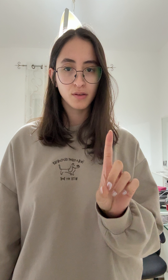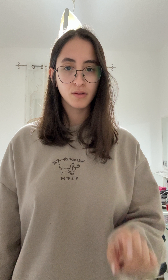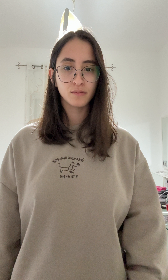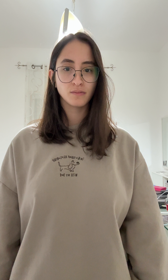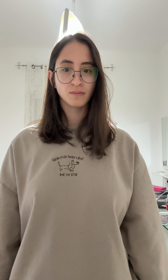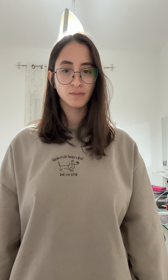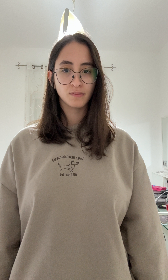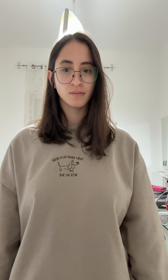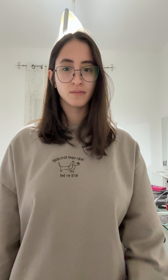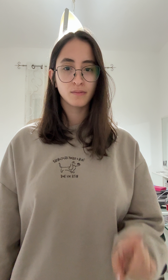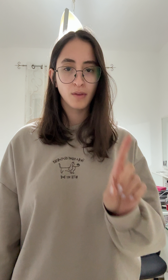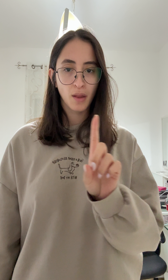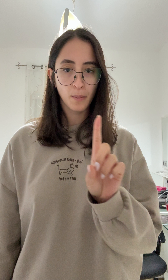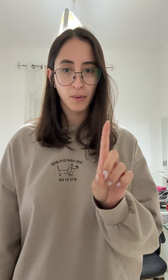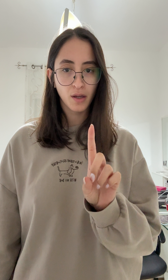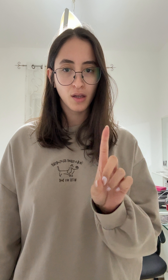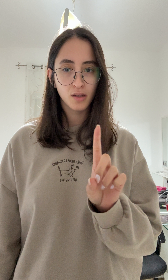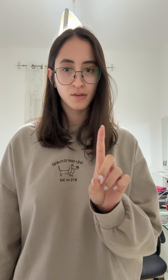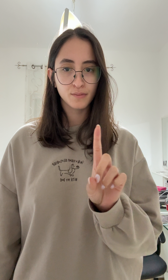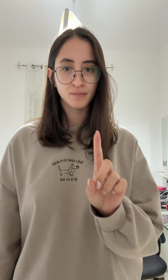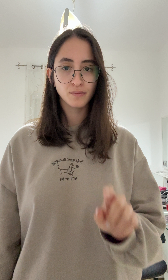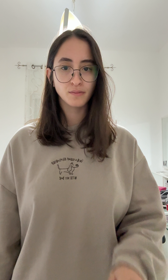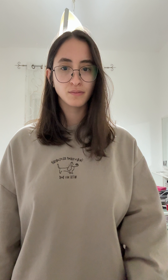מי